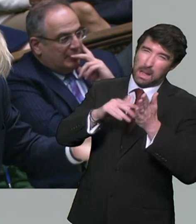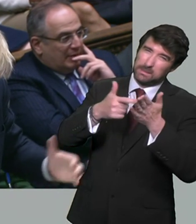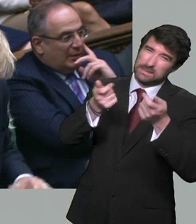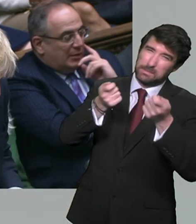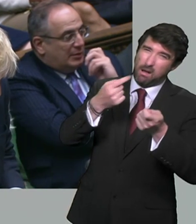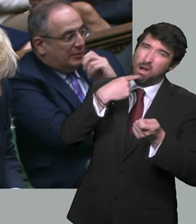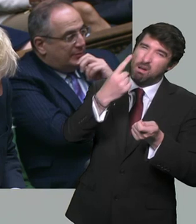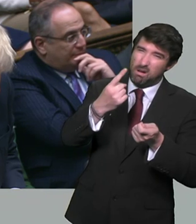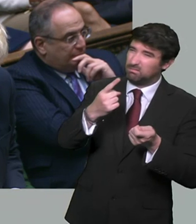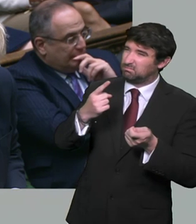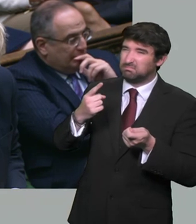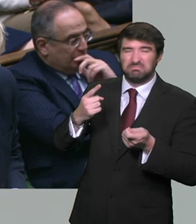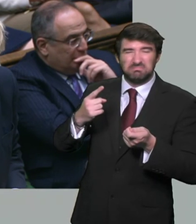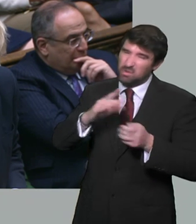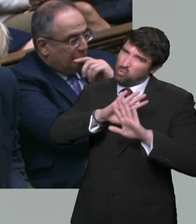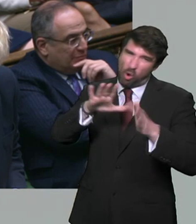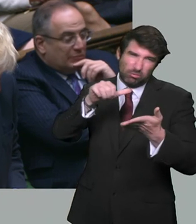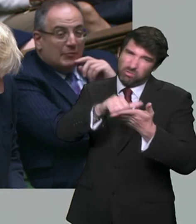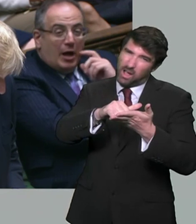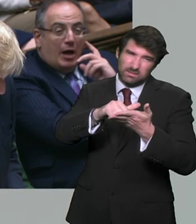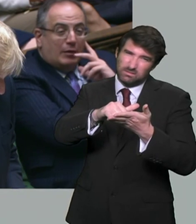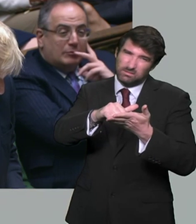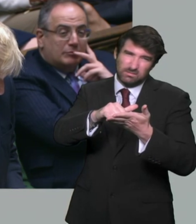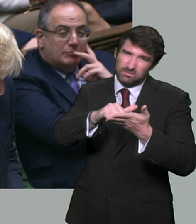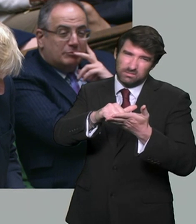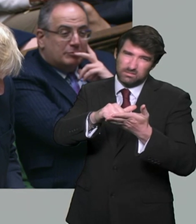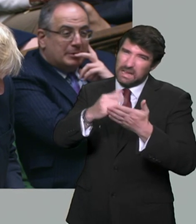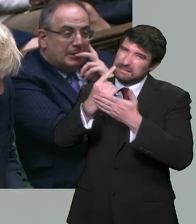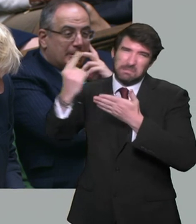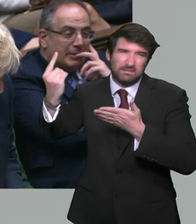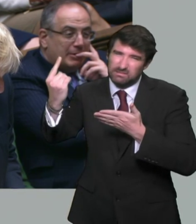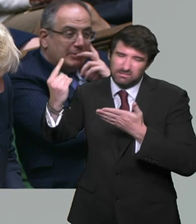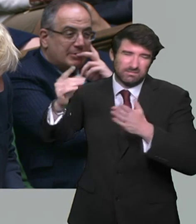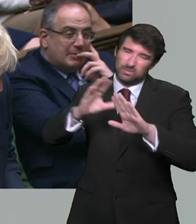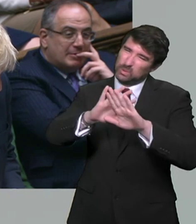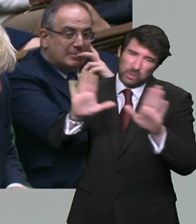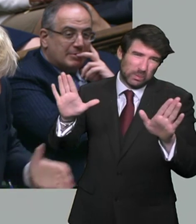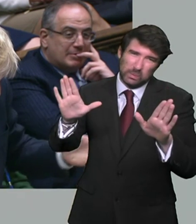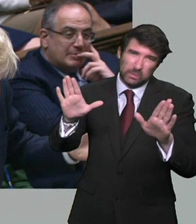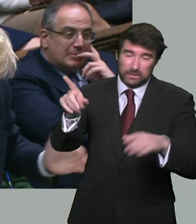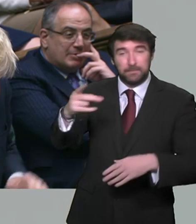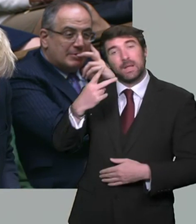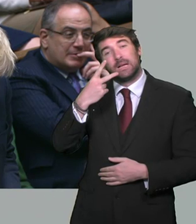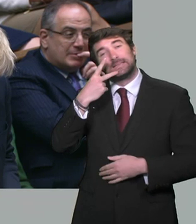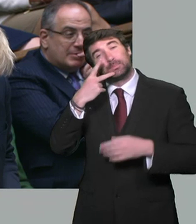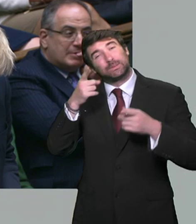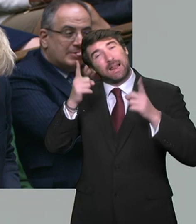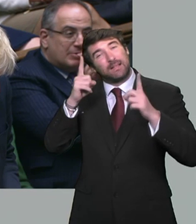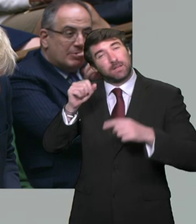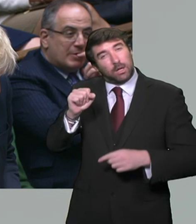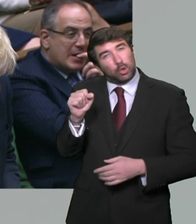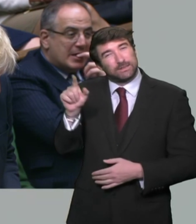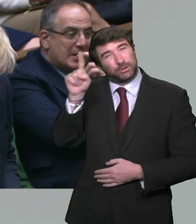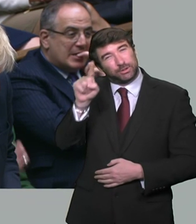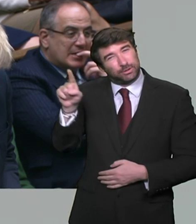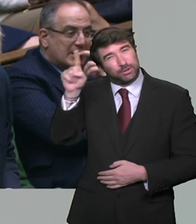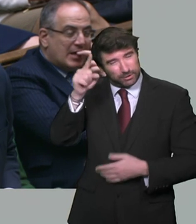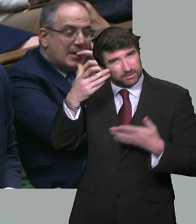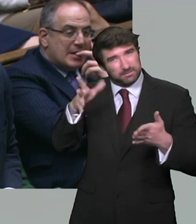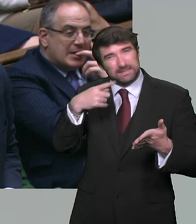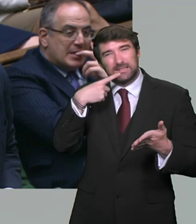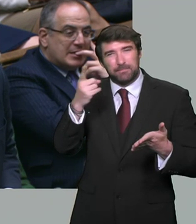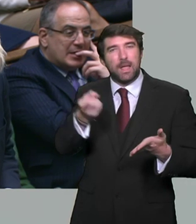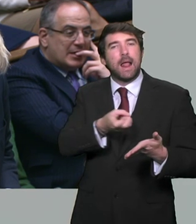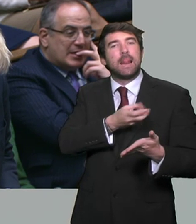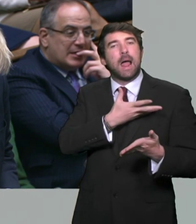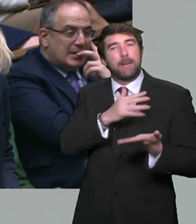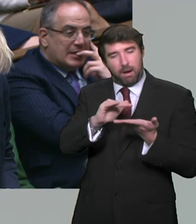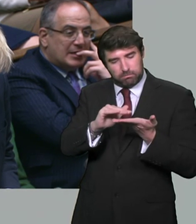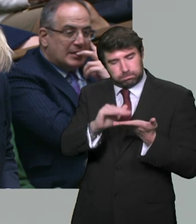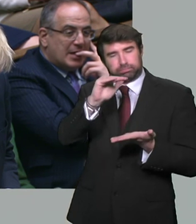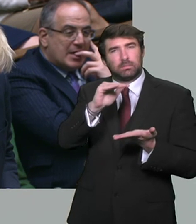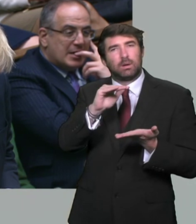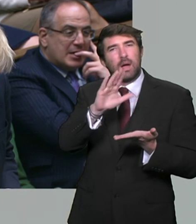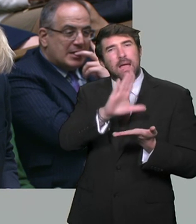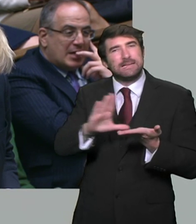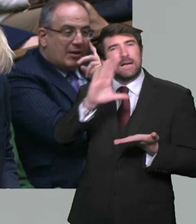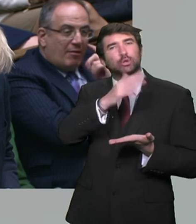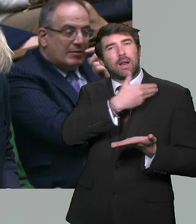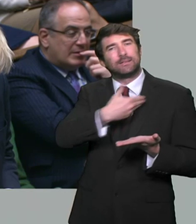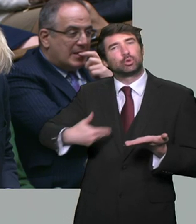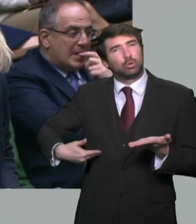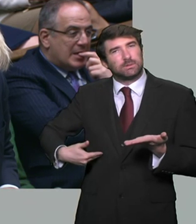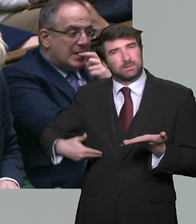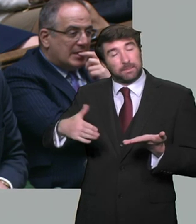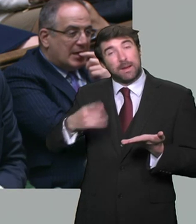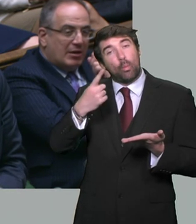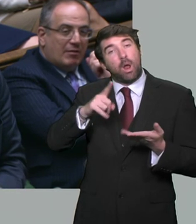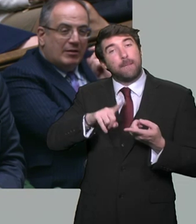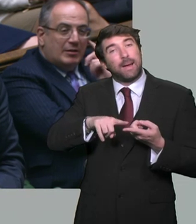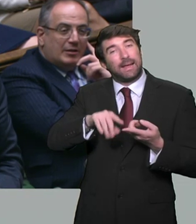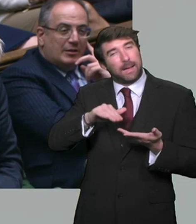I will just remind the right honourable Gentleman of the words of the deputy leader of the Scottish Government, who welcomed it when the Labour Government put up NI by 1p to pay for the national health service.